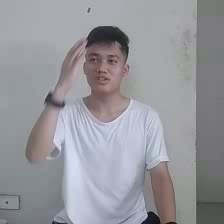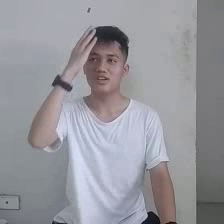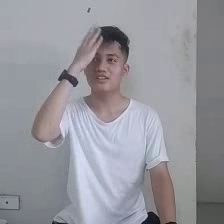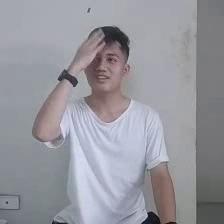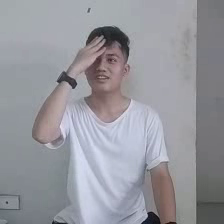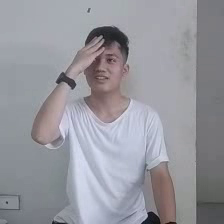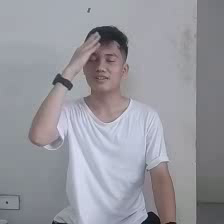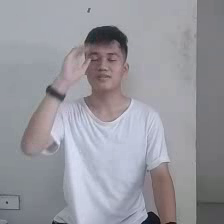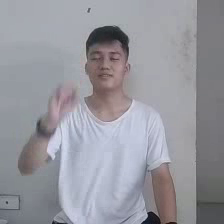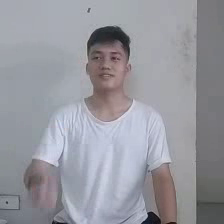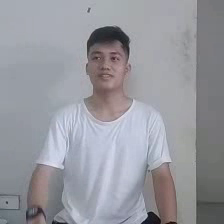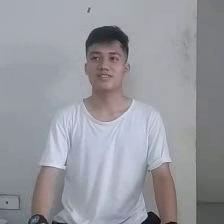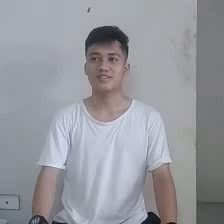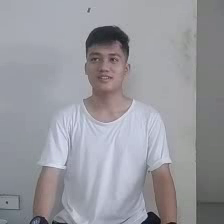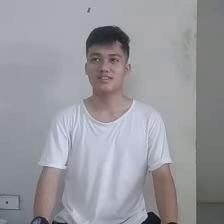Biết